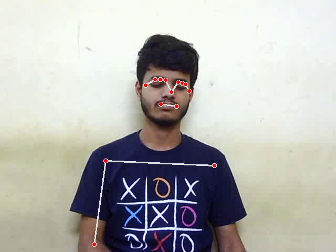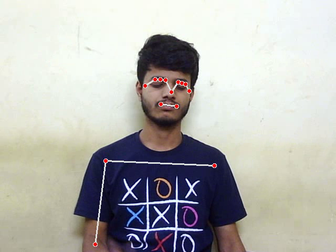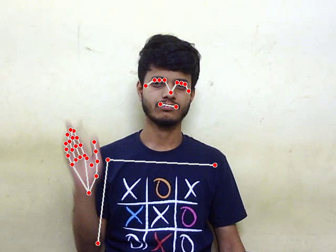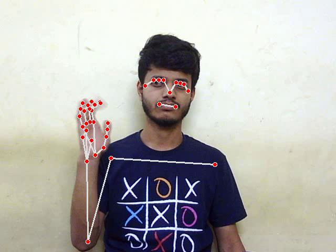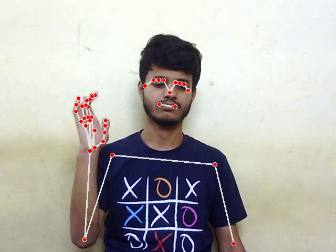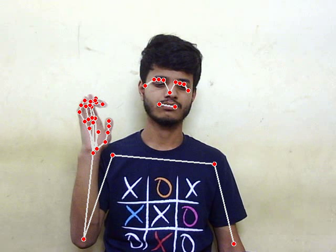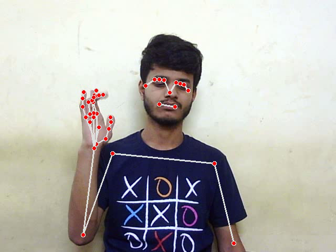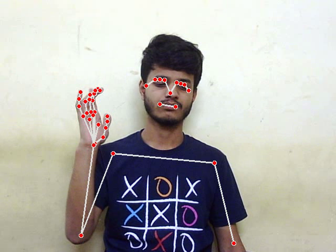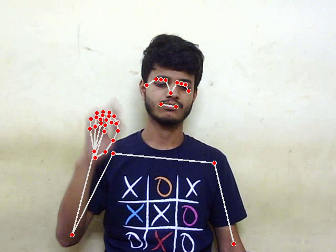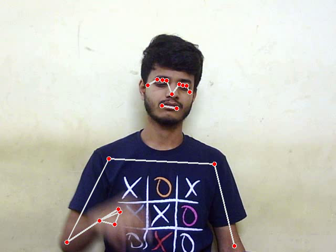why